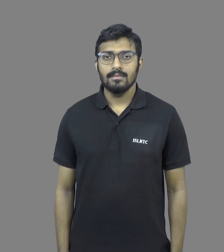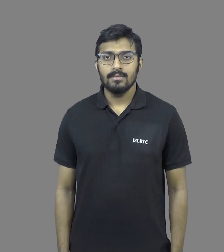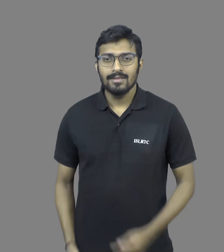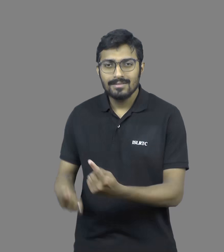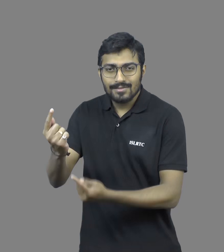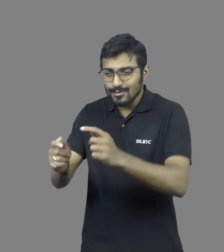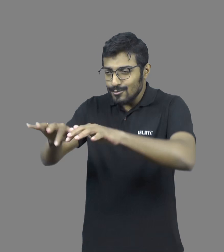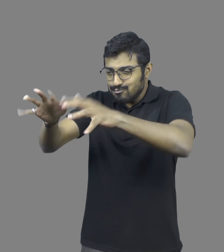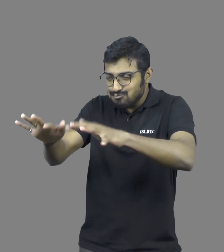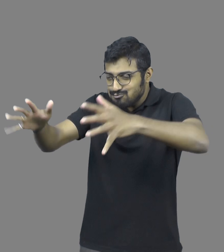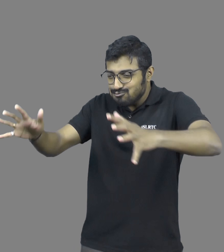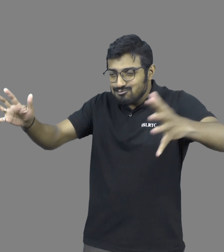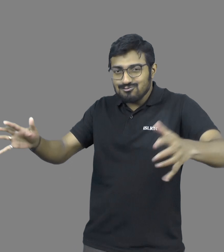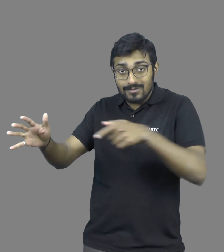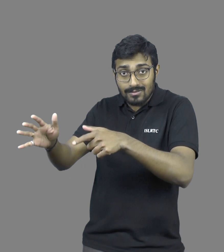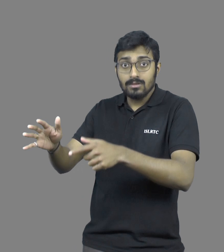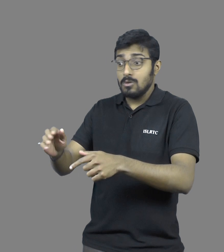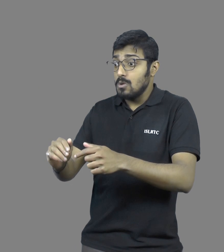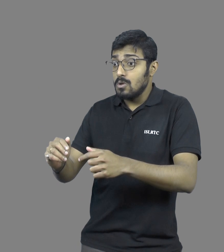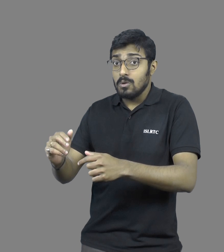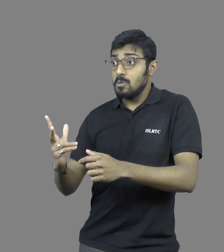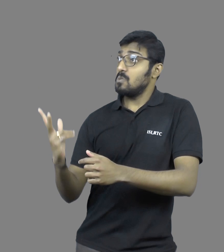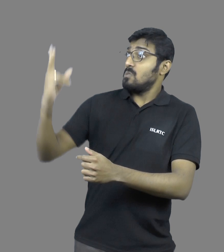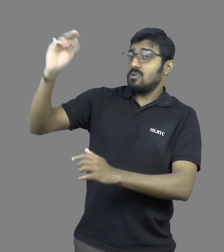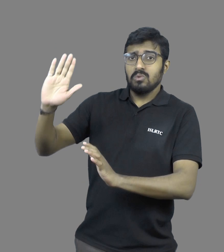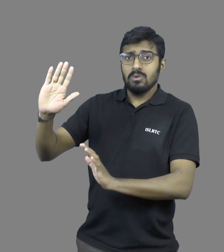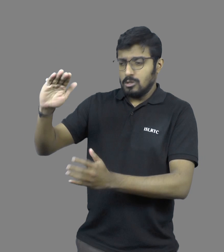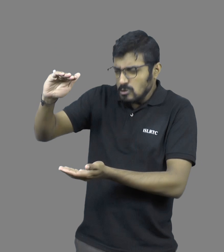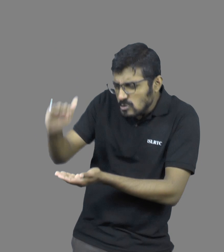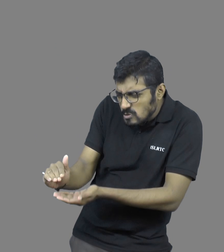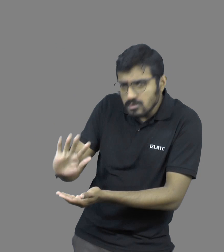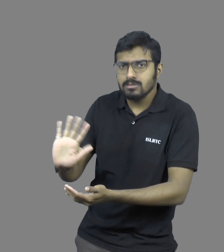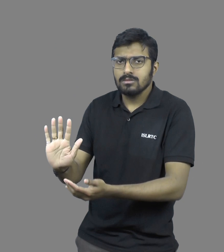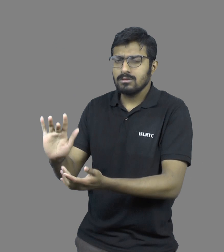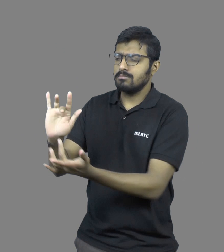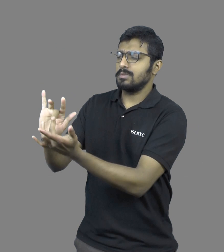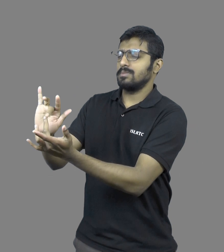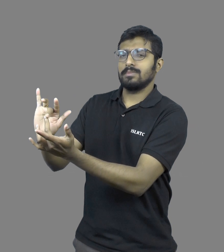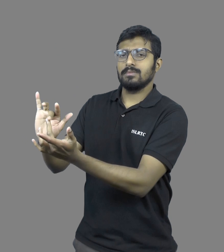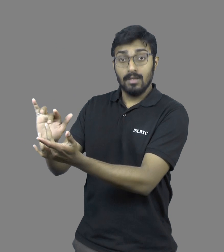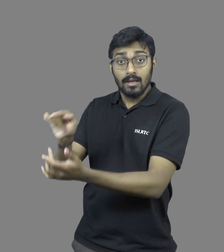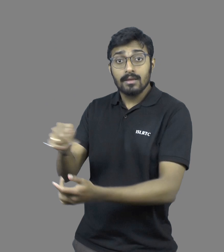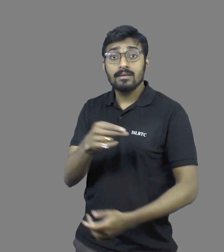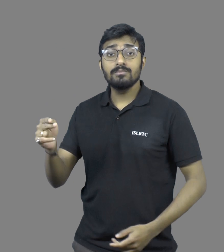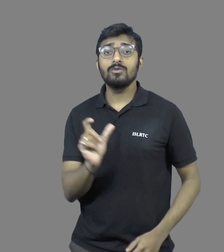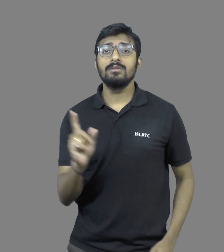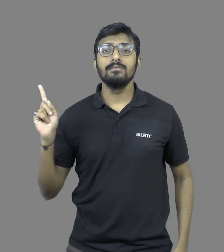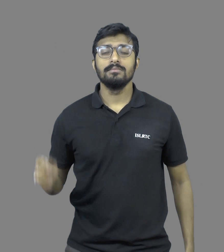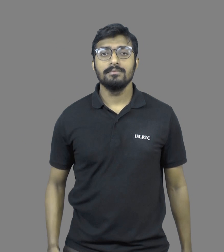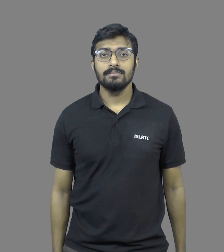Medium Shrubs